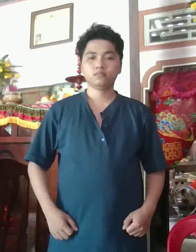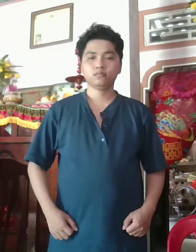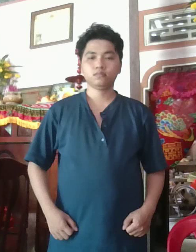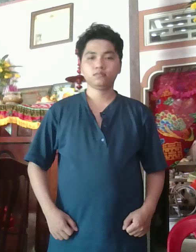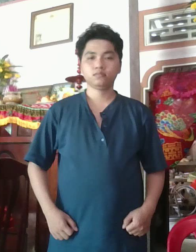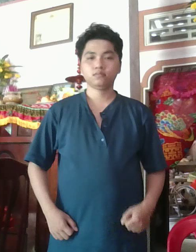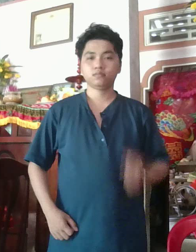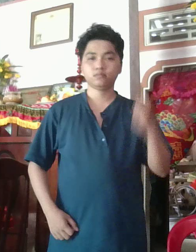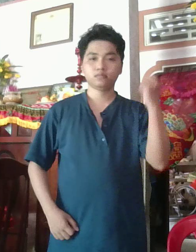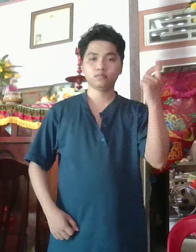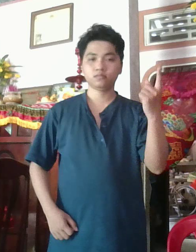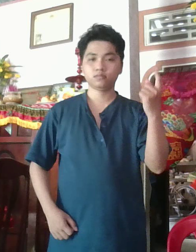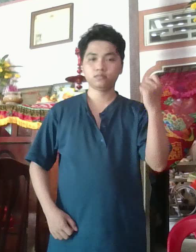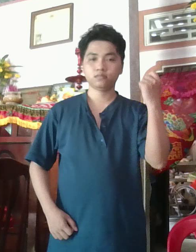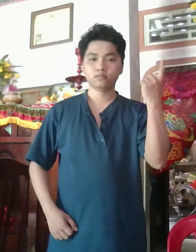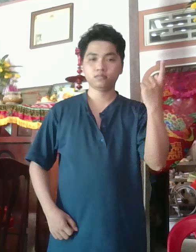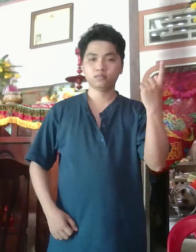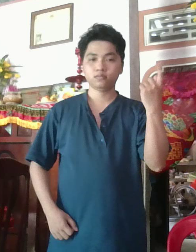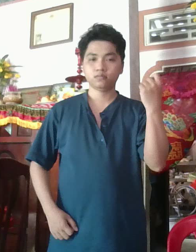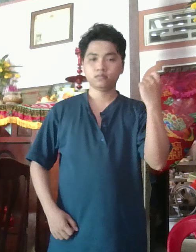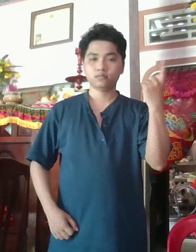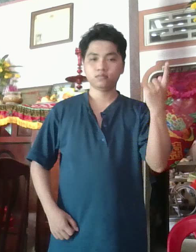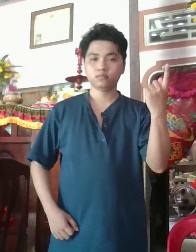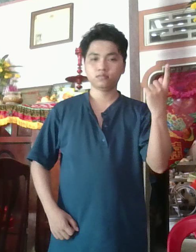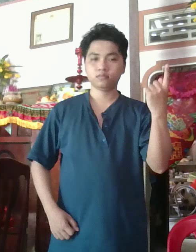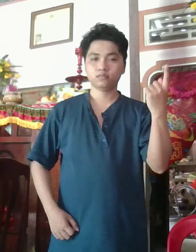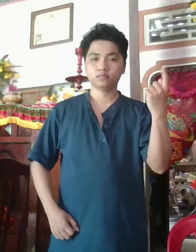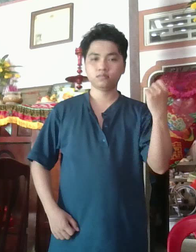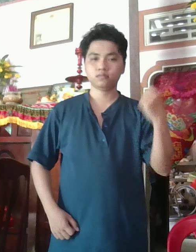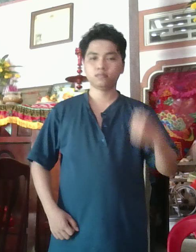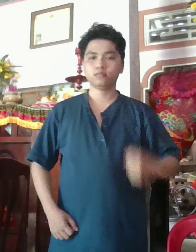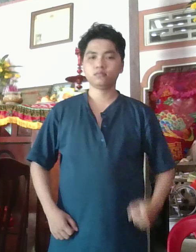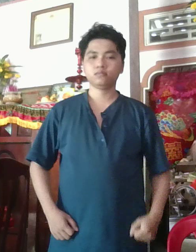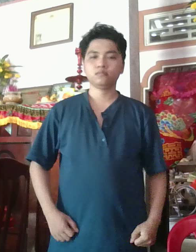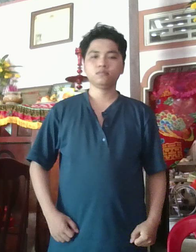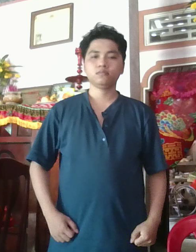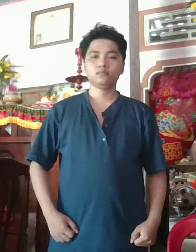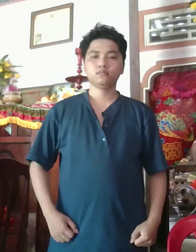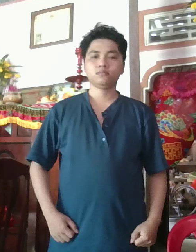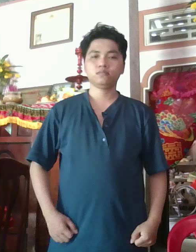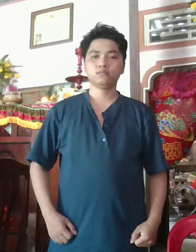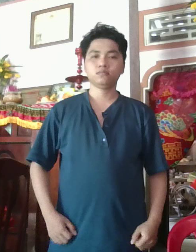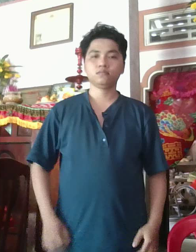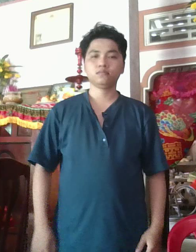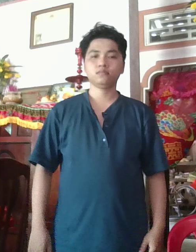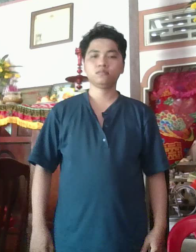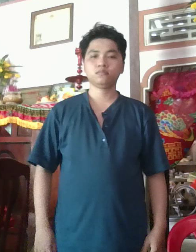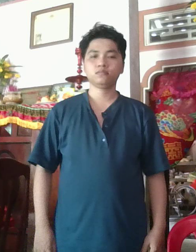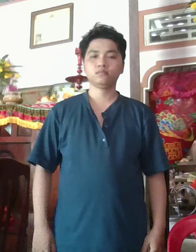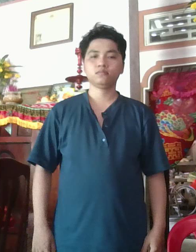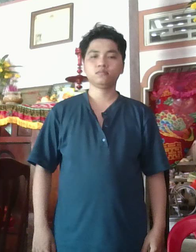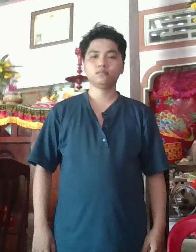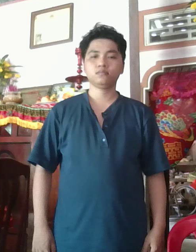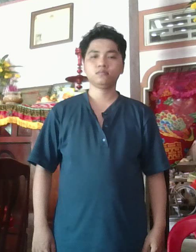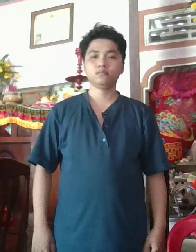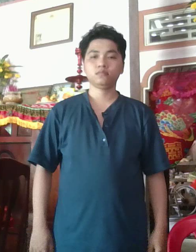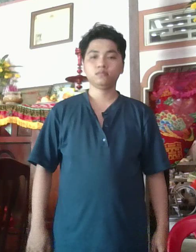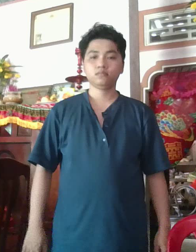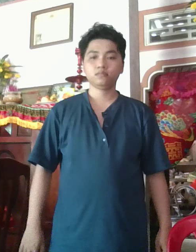hieu